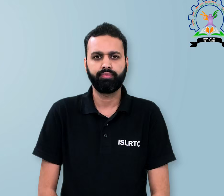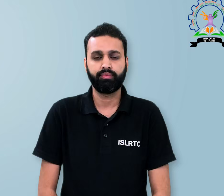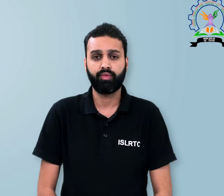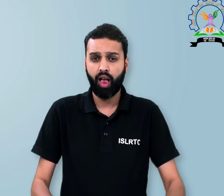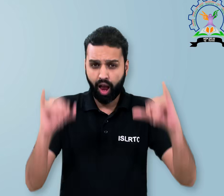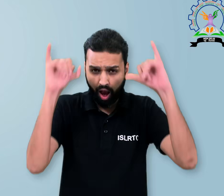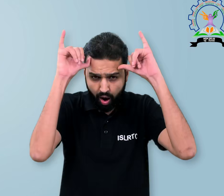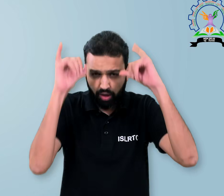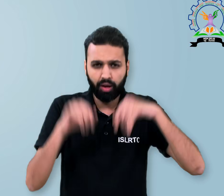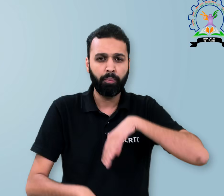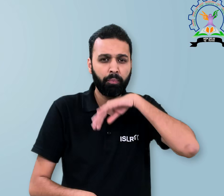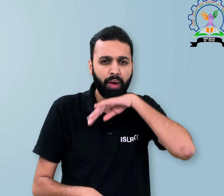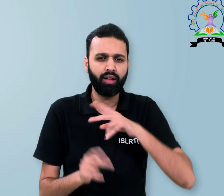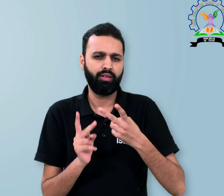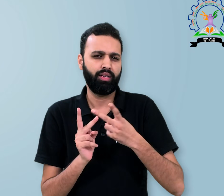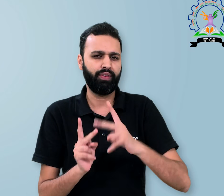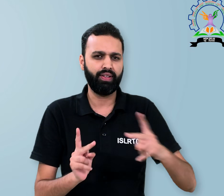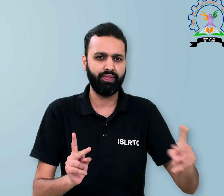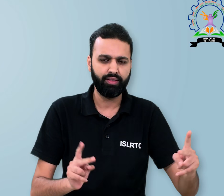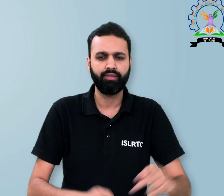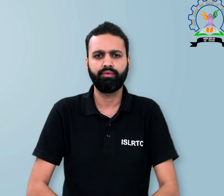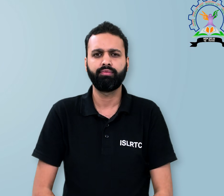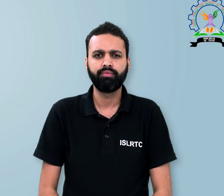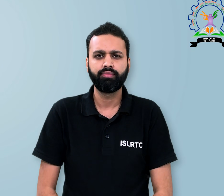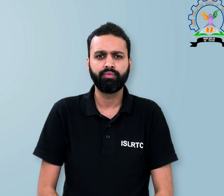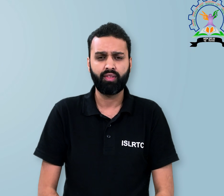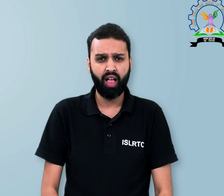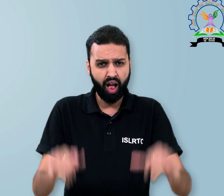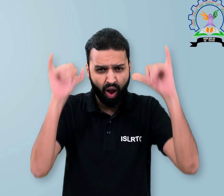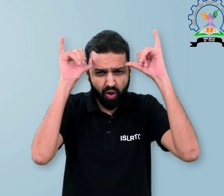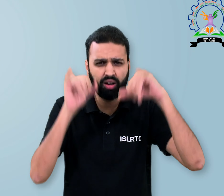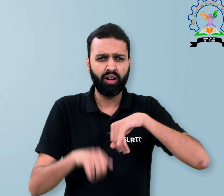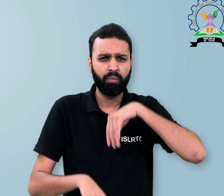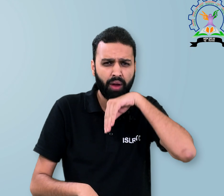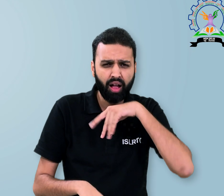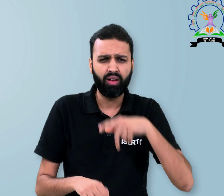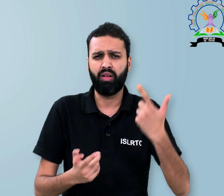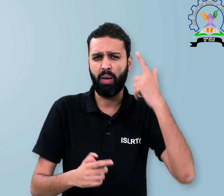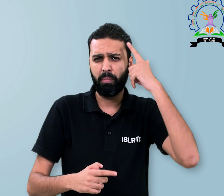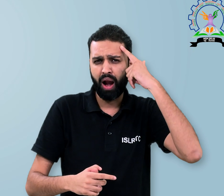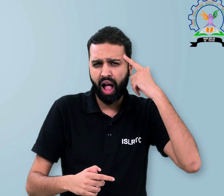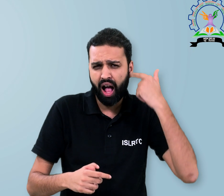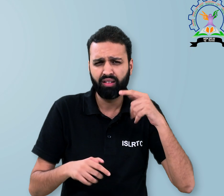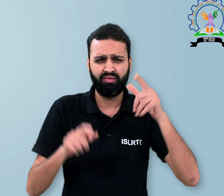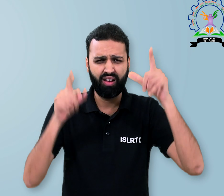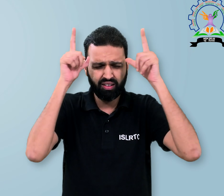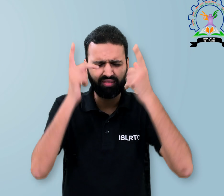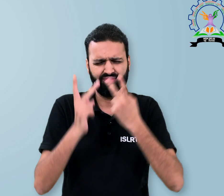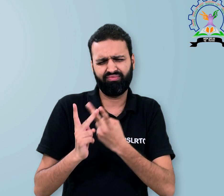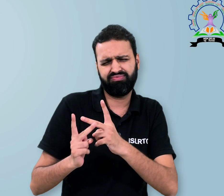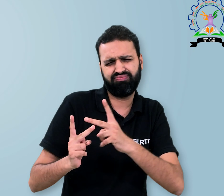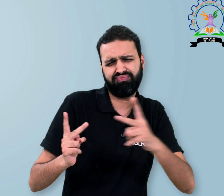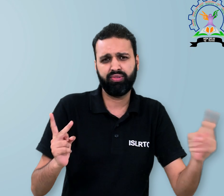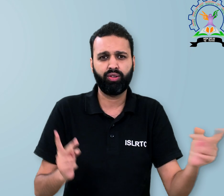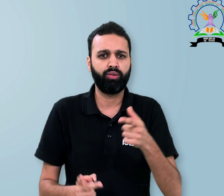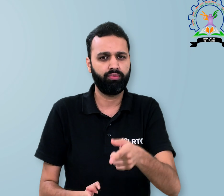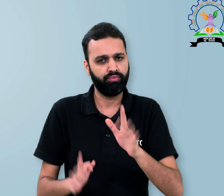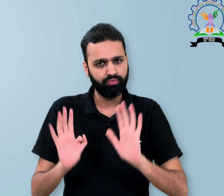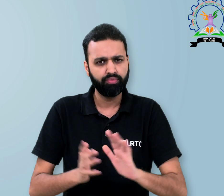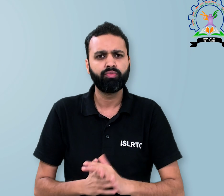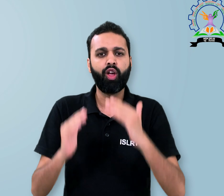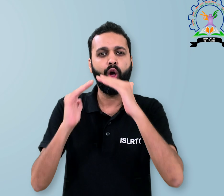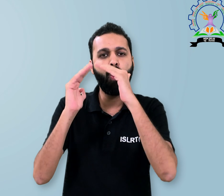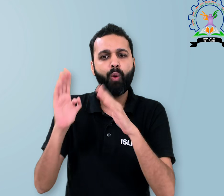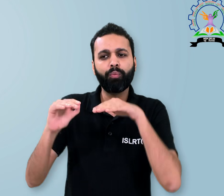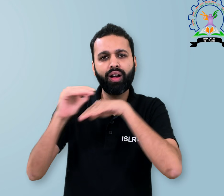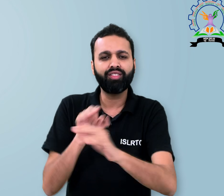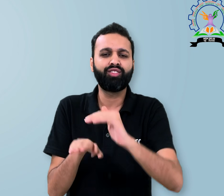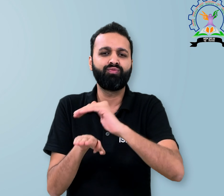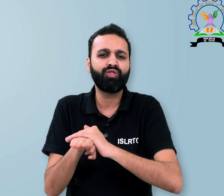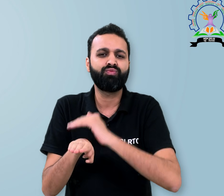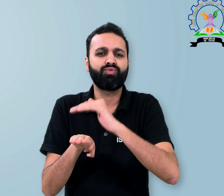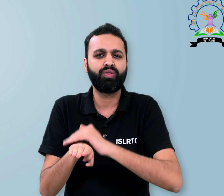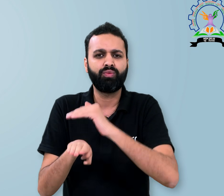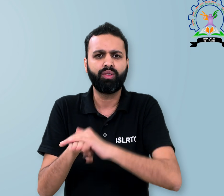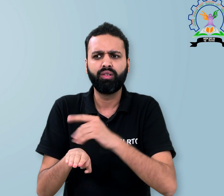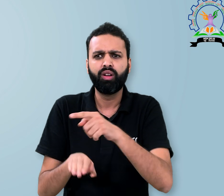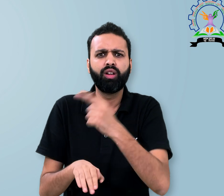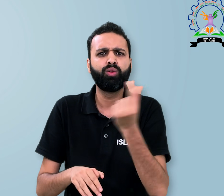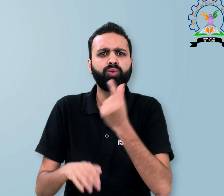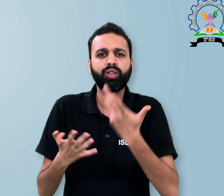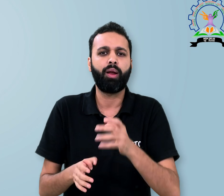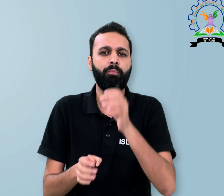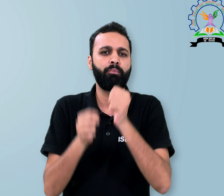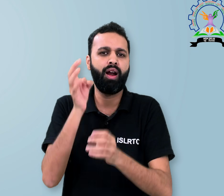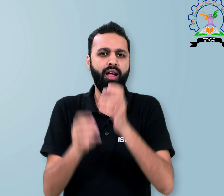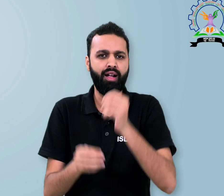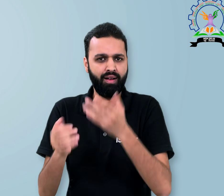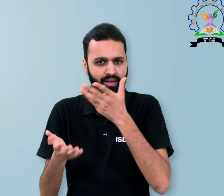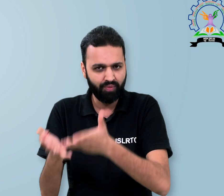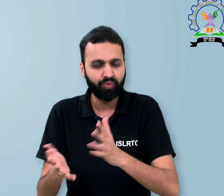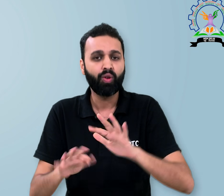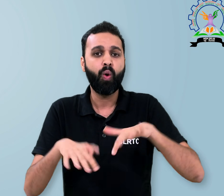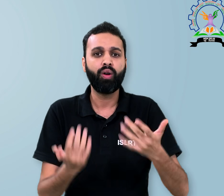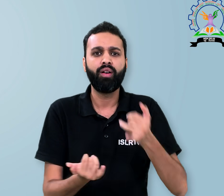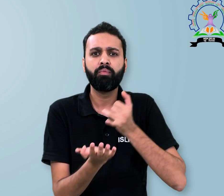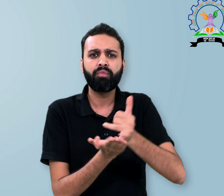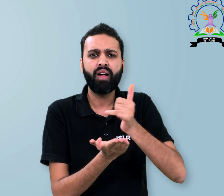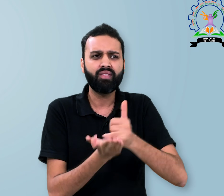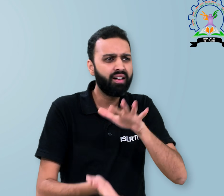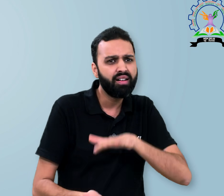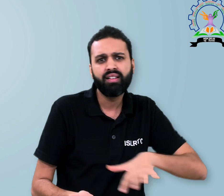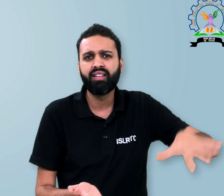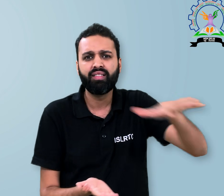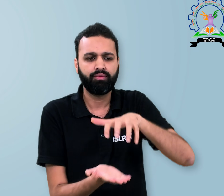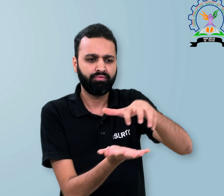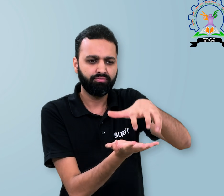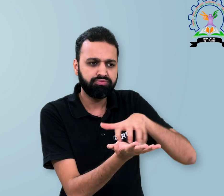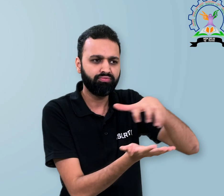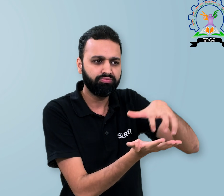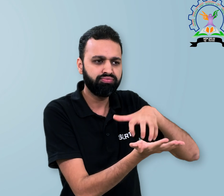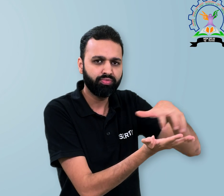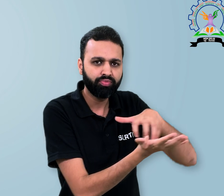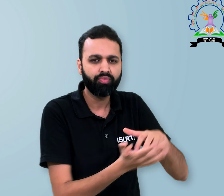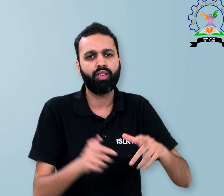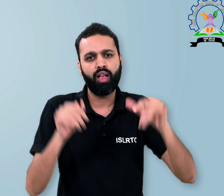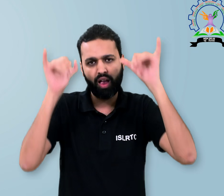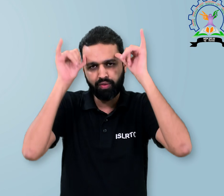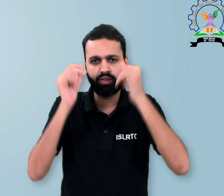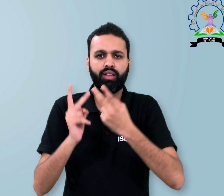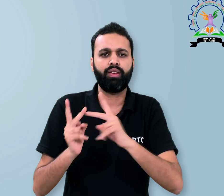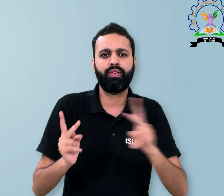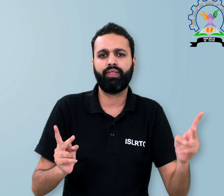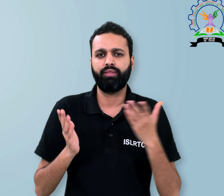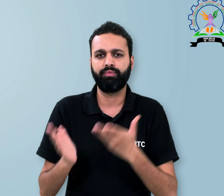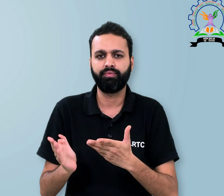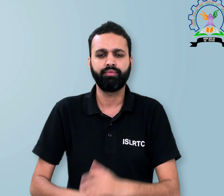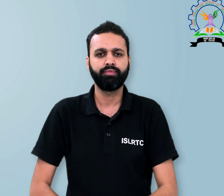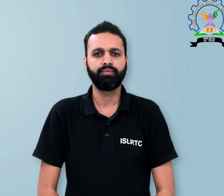Cattle Cattle are domestic four-footed animals held as property or raised for use. especially : bovine animals (as cows, bulls, or steers) kept on a farm